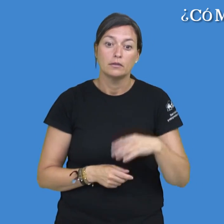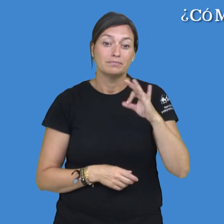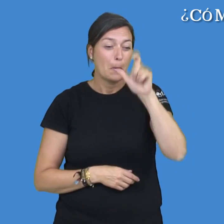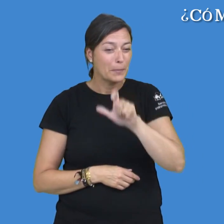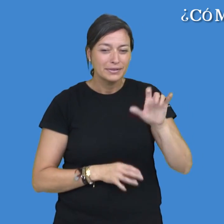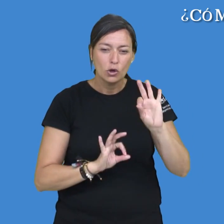persona